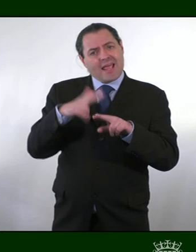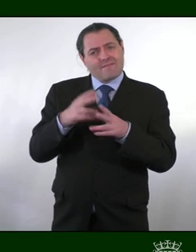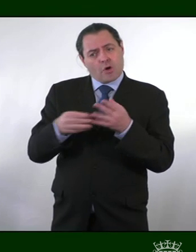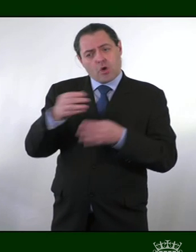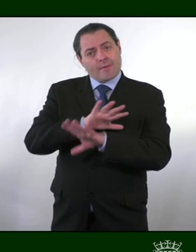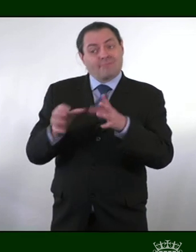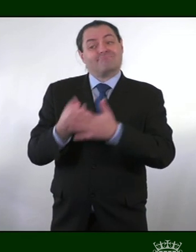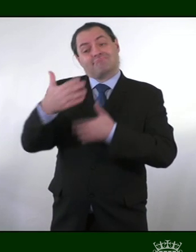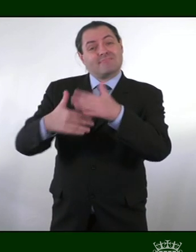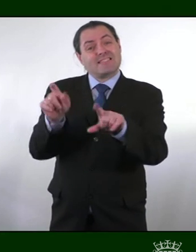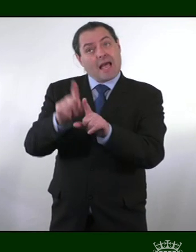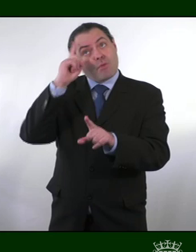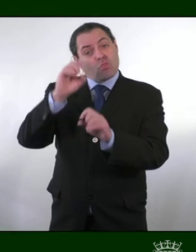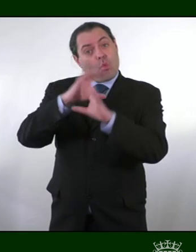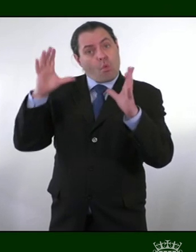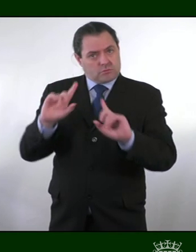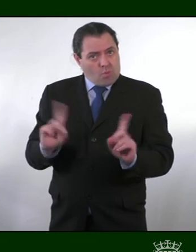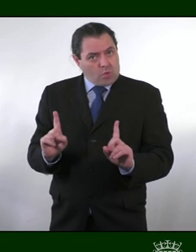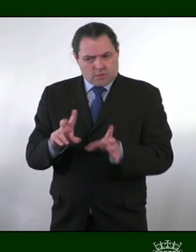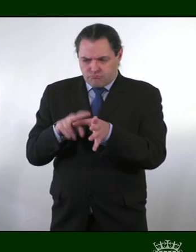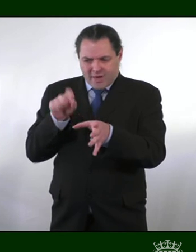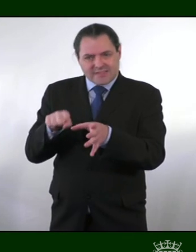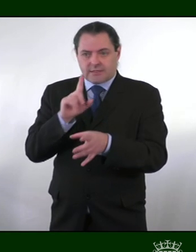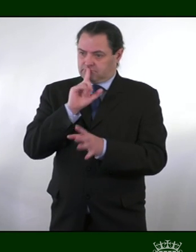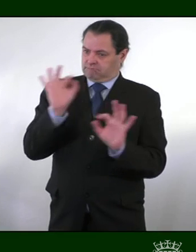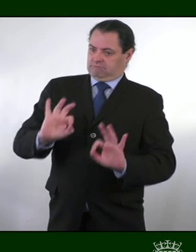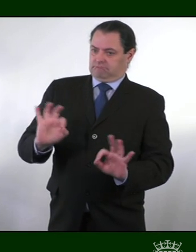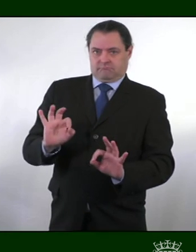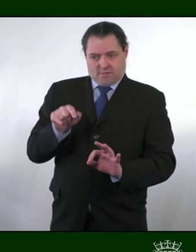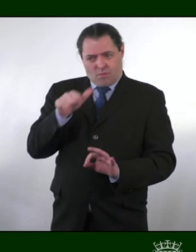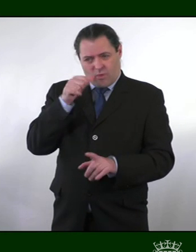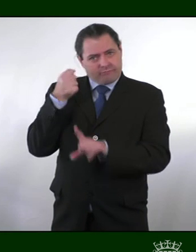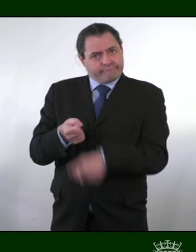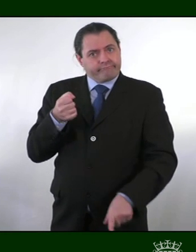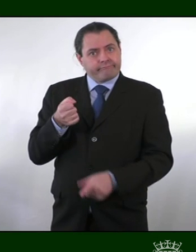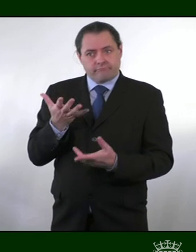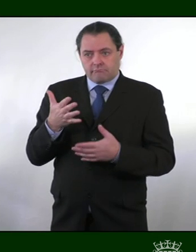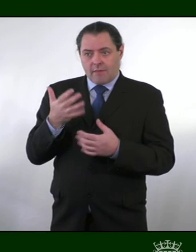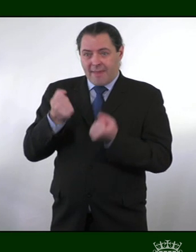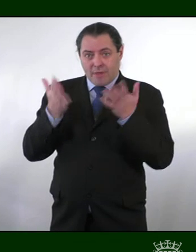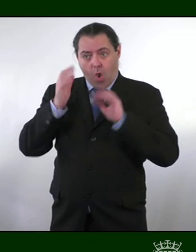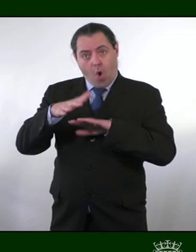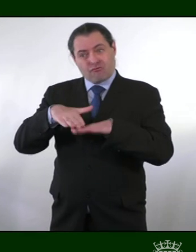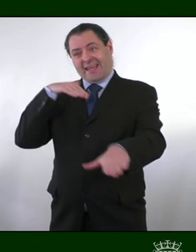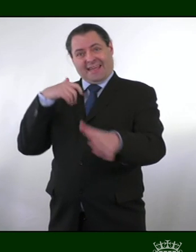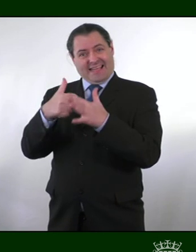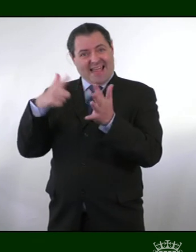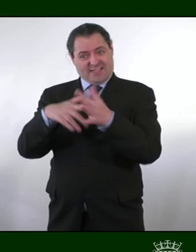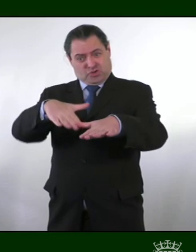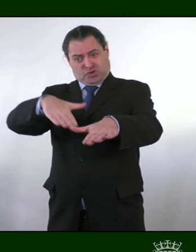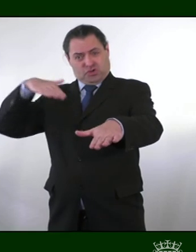There is nothing in his statement about Brexit and the cost that that will bring, when we see lorries queuing all the way through Kent.